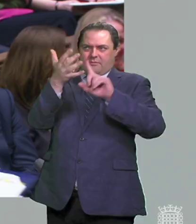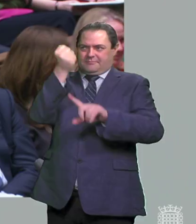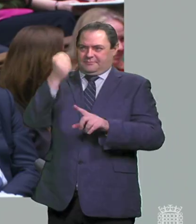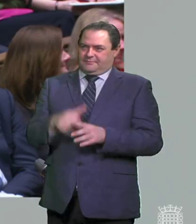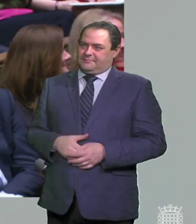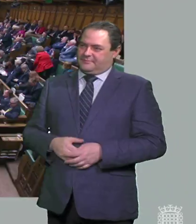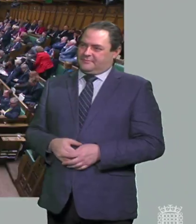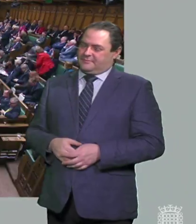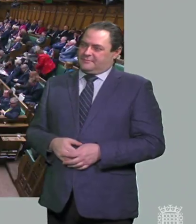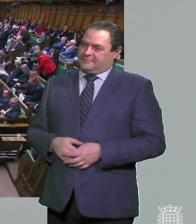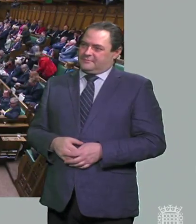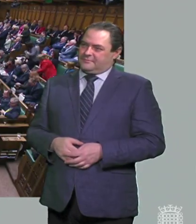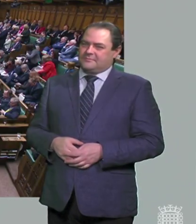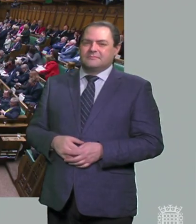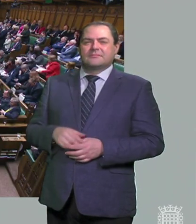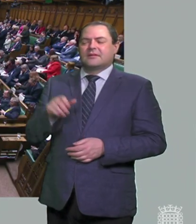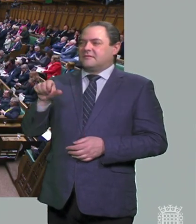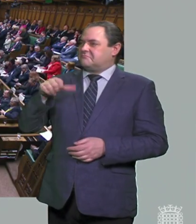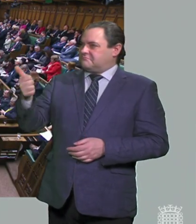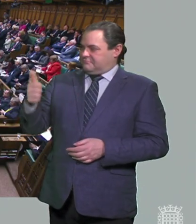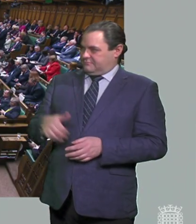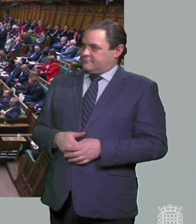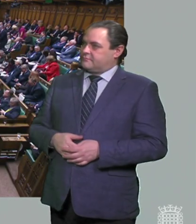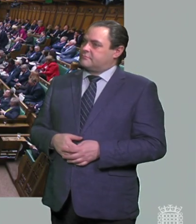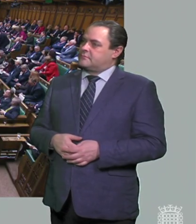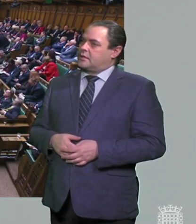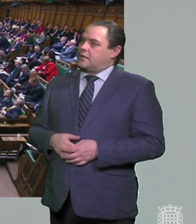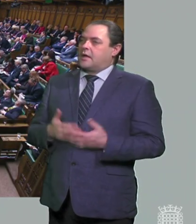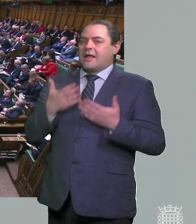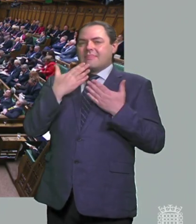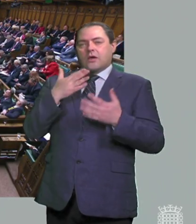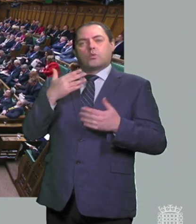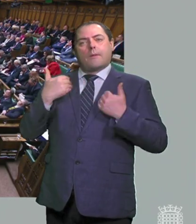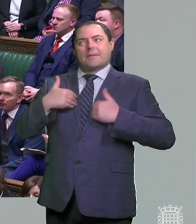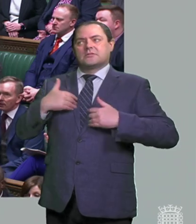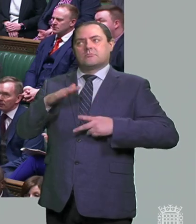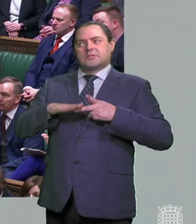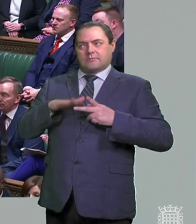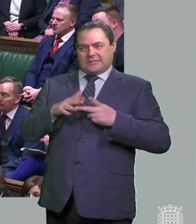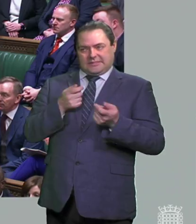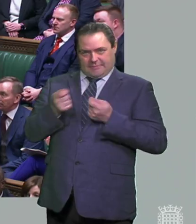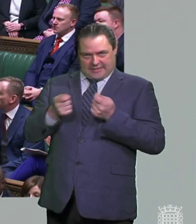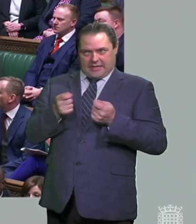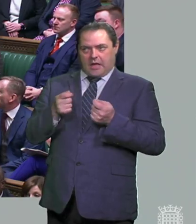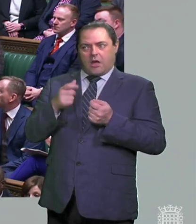Despite Royal Mail posting record profits, management are threatening to put it into administration.